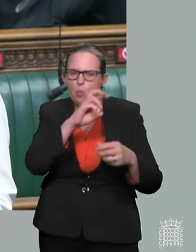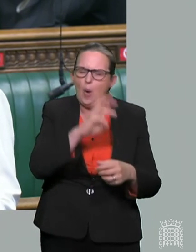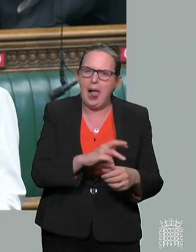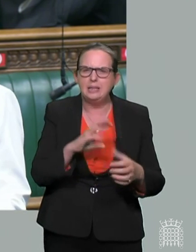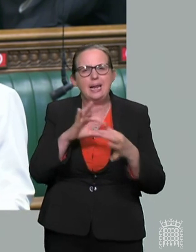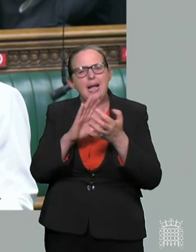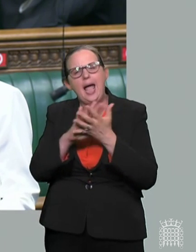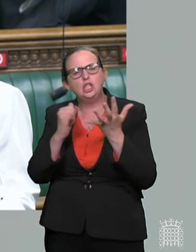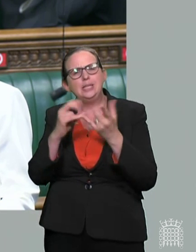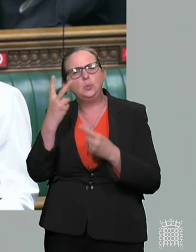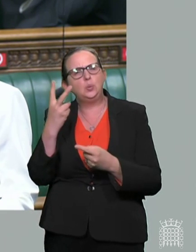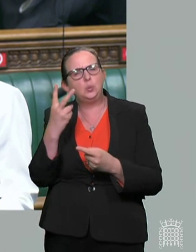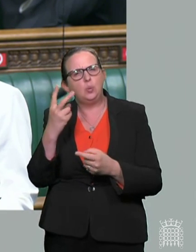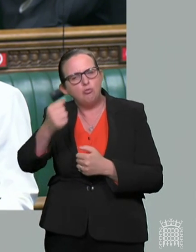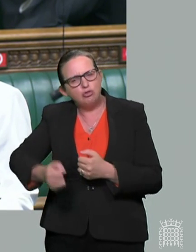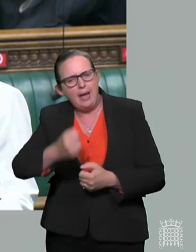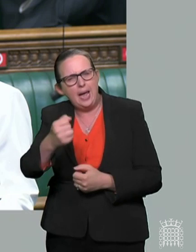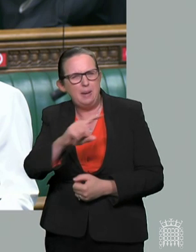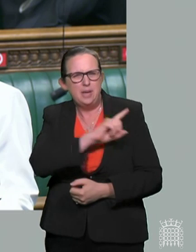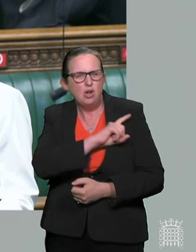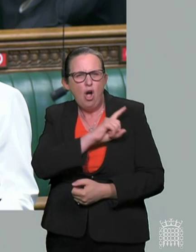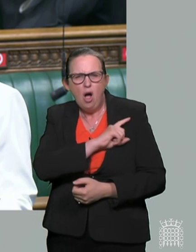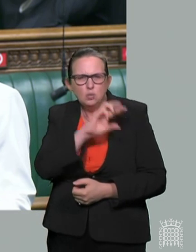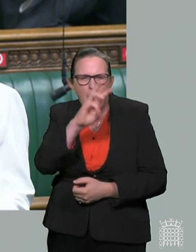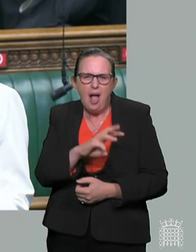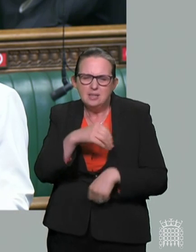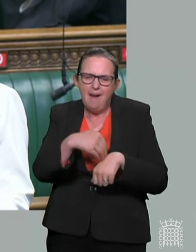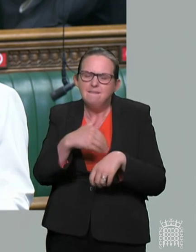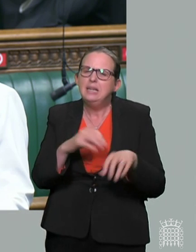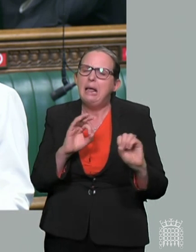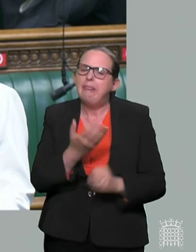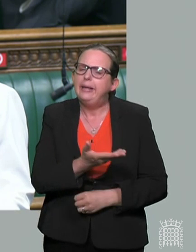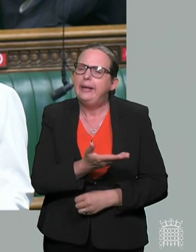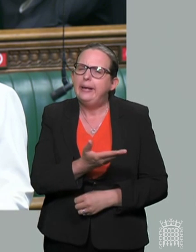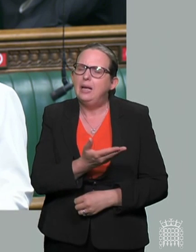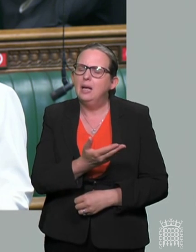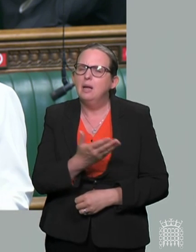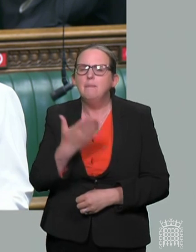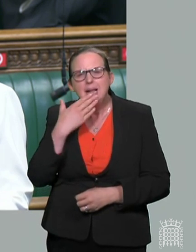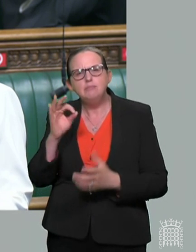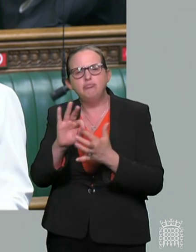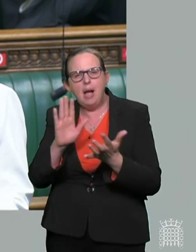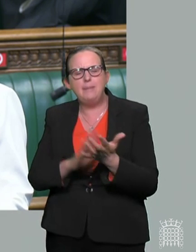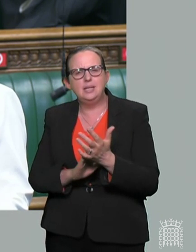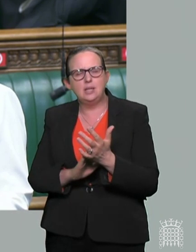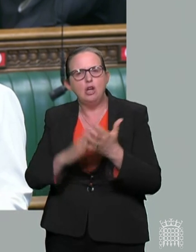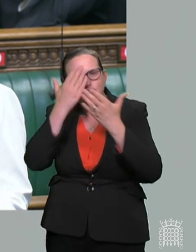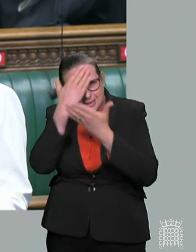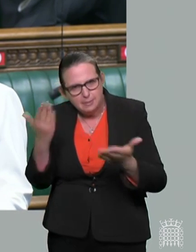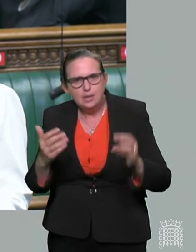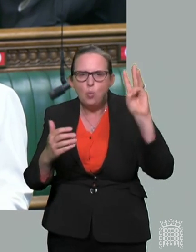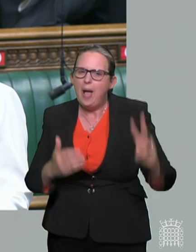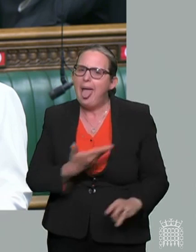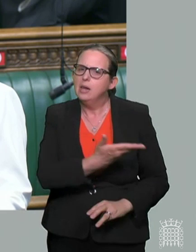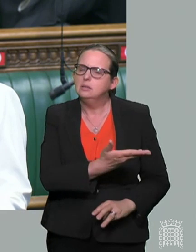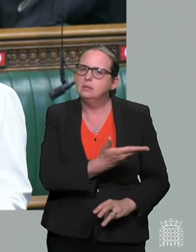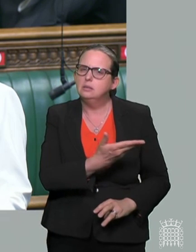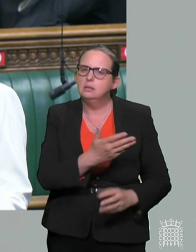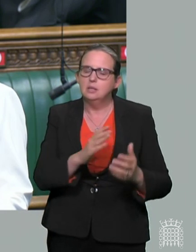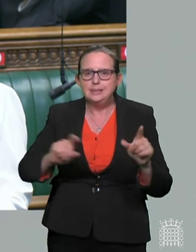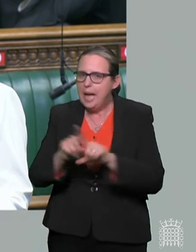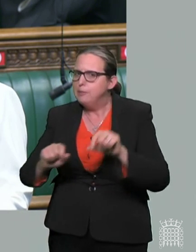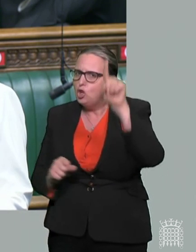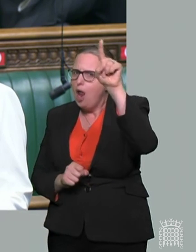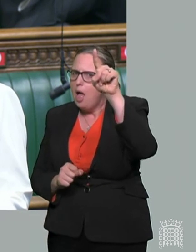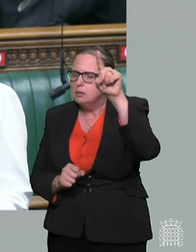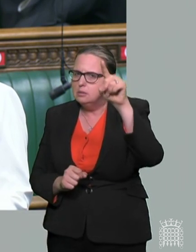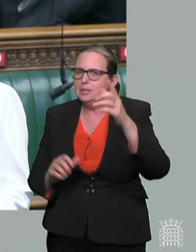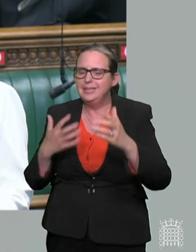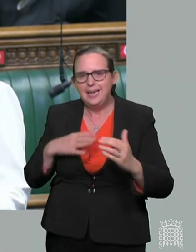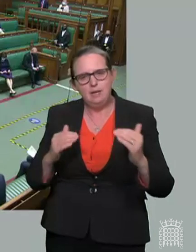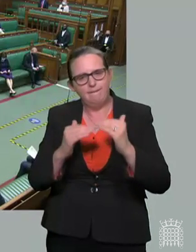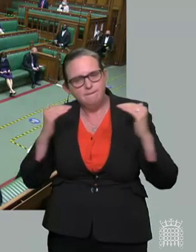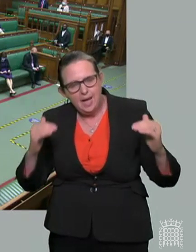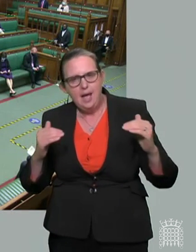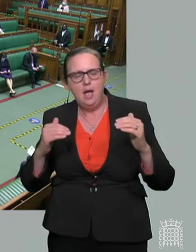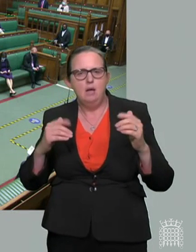Will the Prime Minister today right this wrong, respect the Welsh Affairs Committee and ensure that Wales, like Scotland, receives our fair share from HS2?